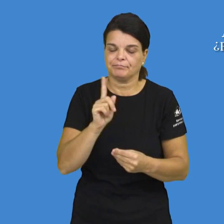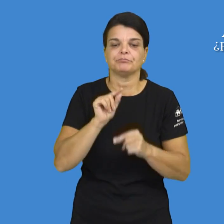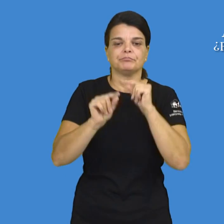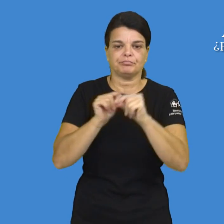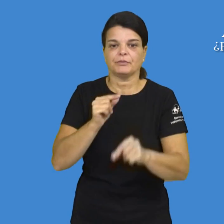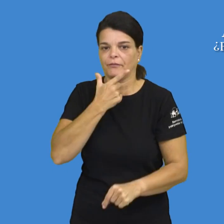virus